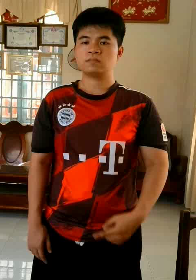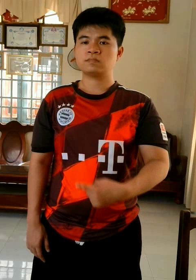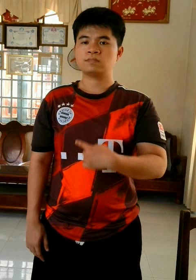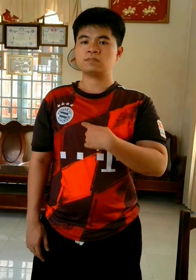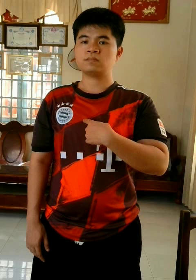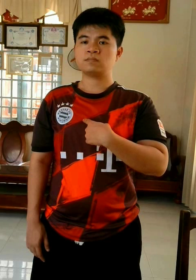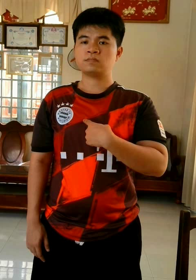toi